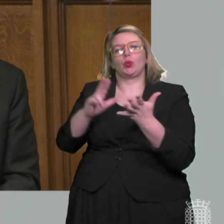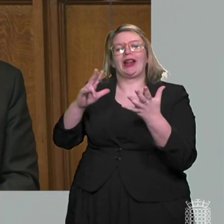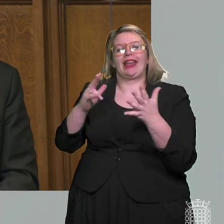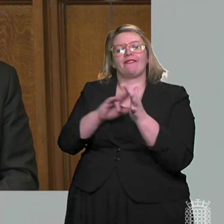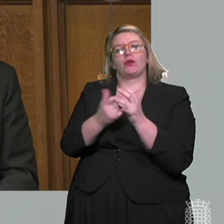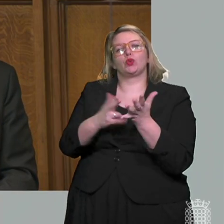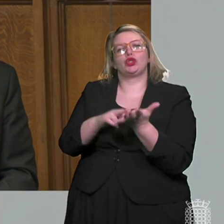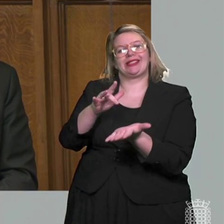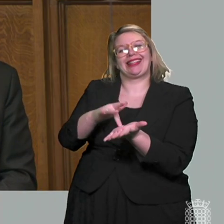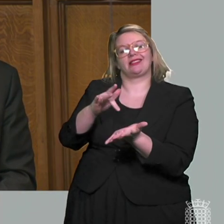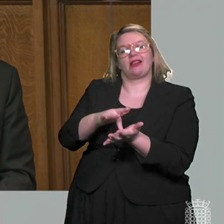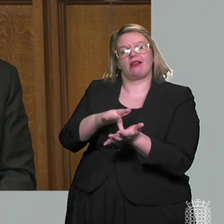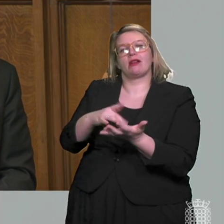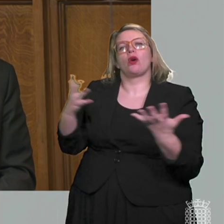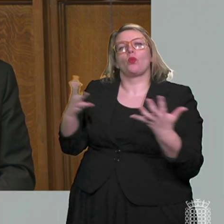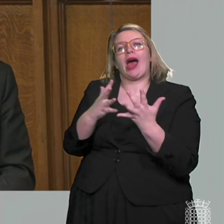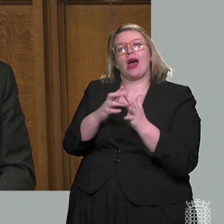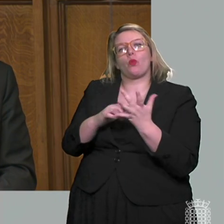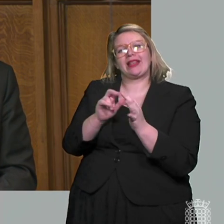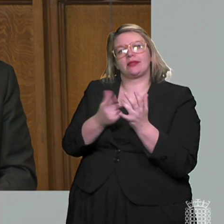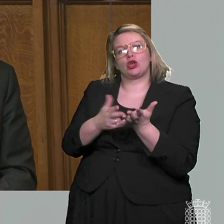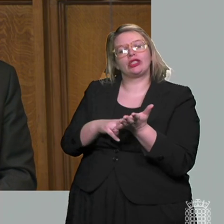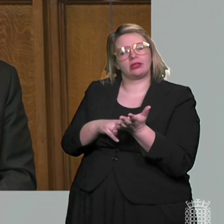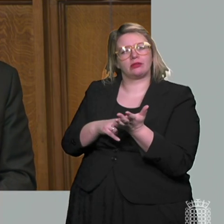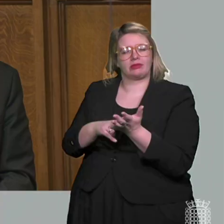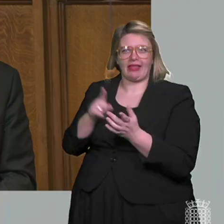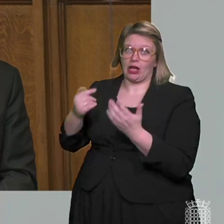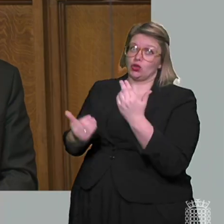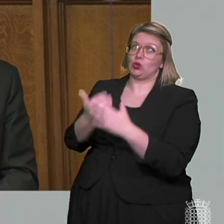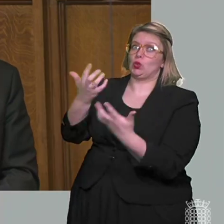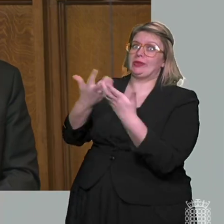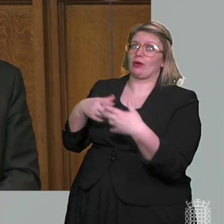associations shortly.